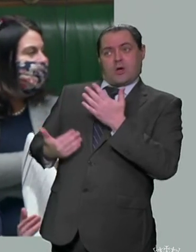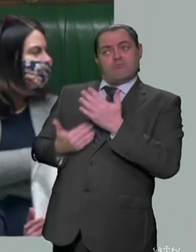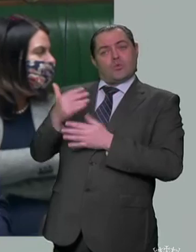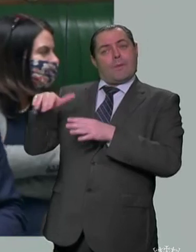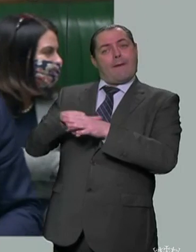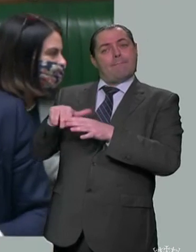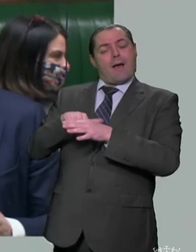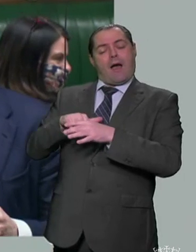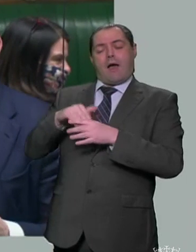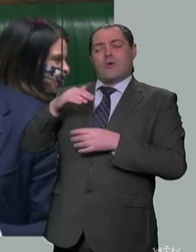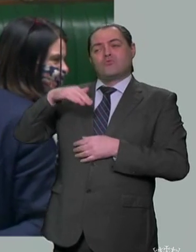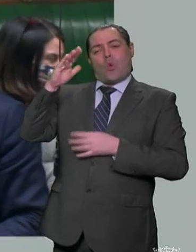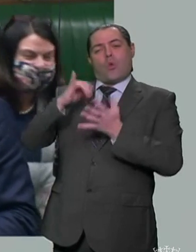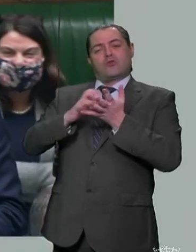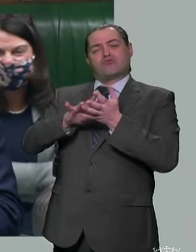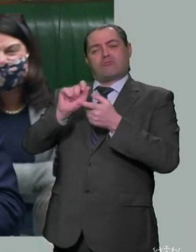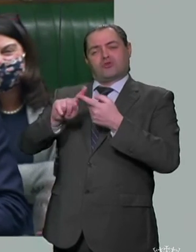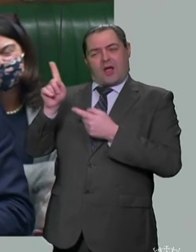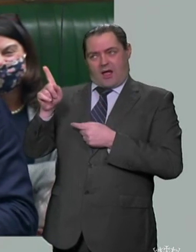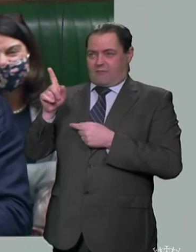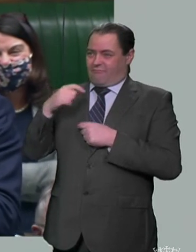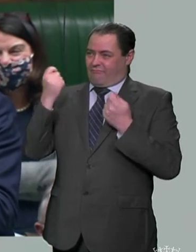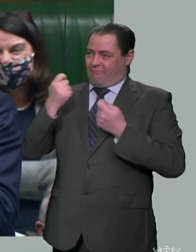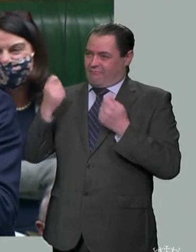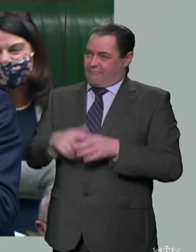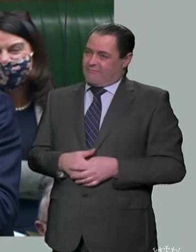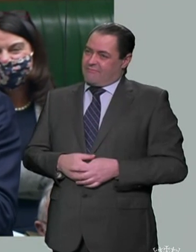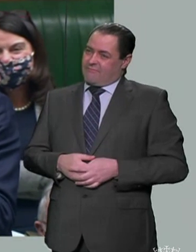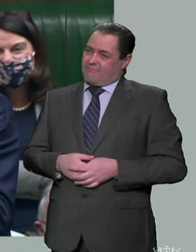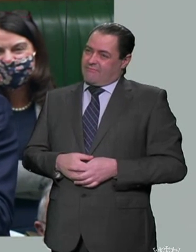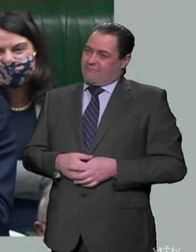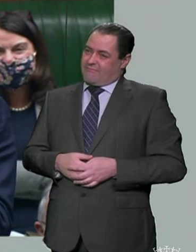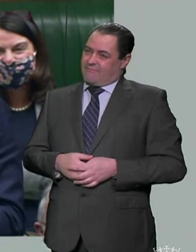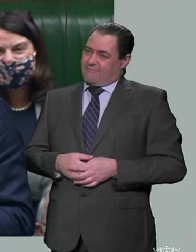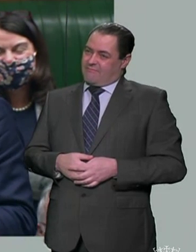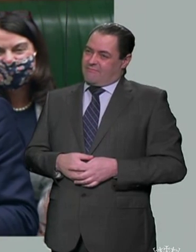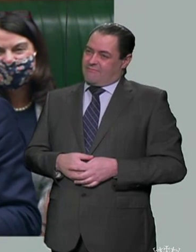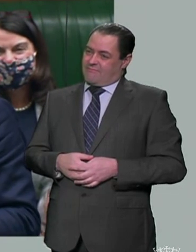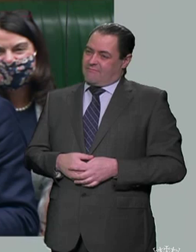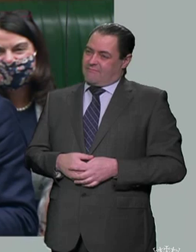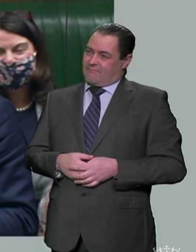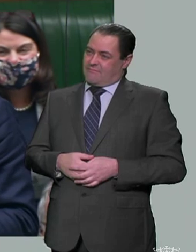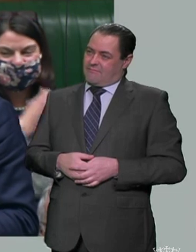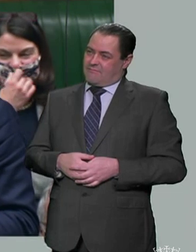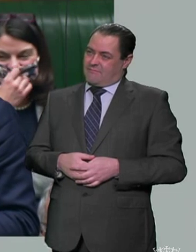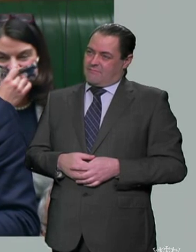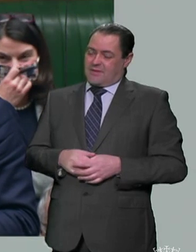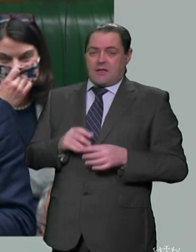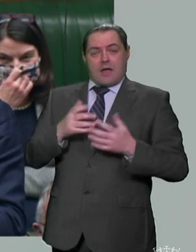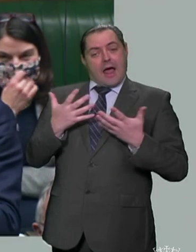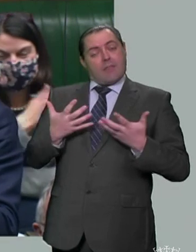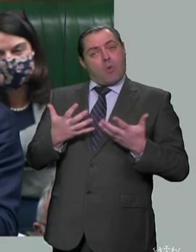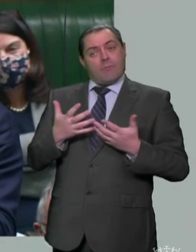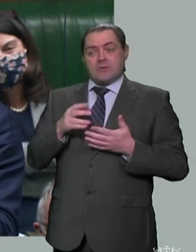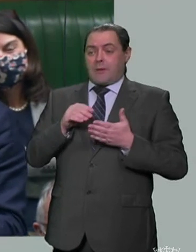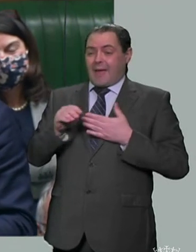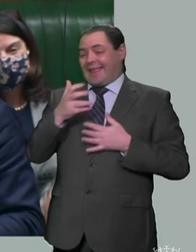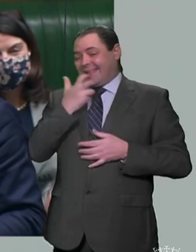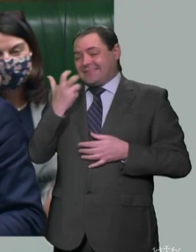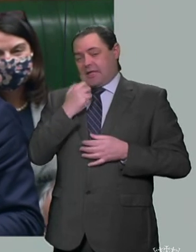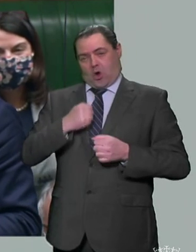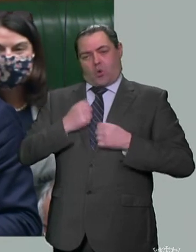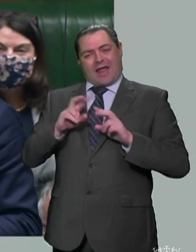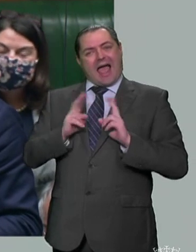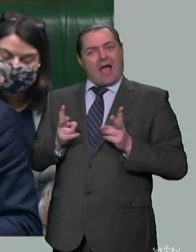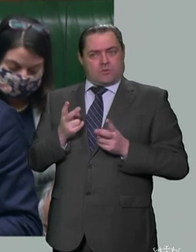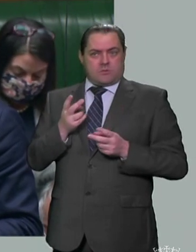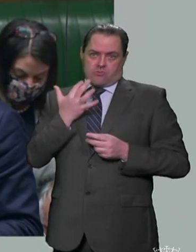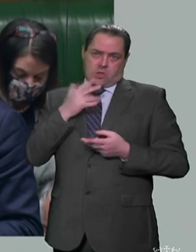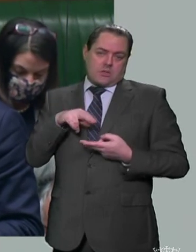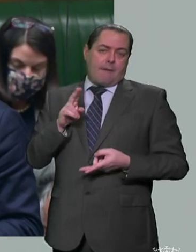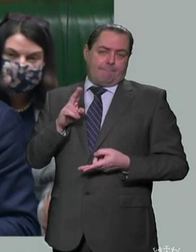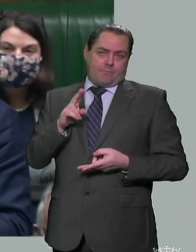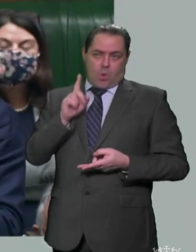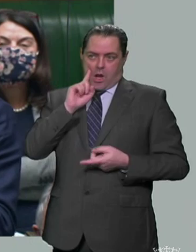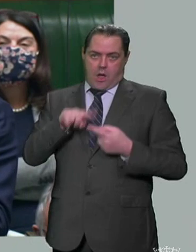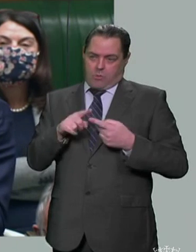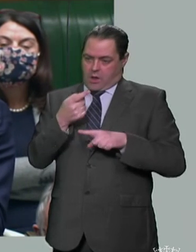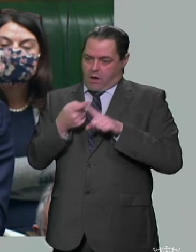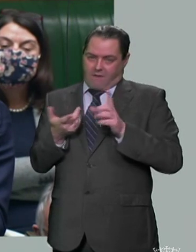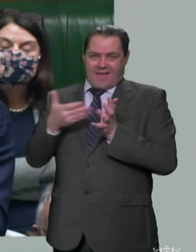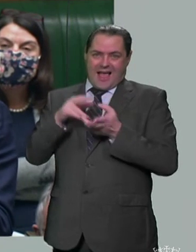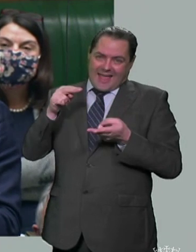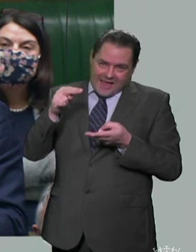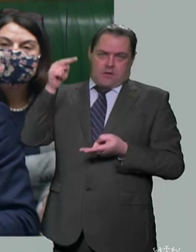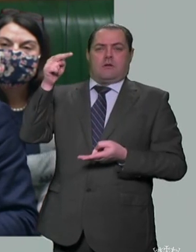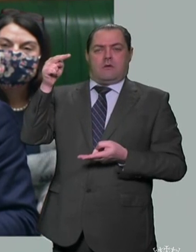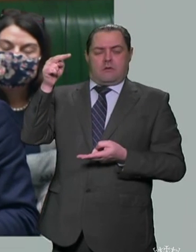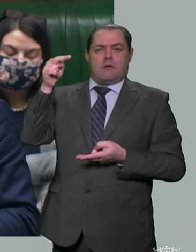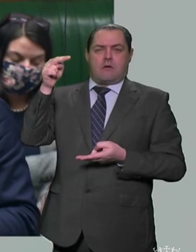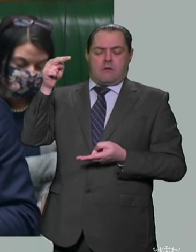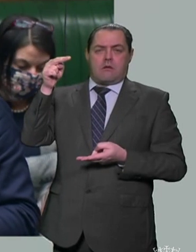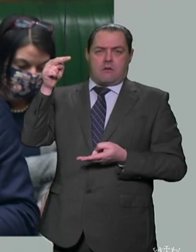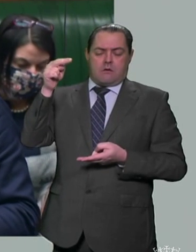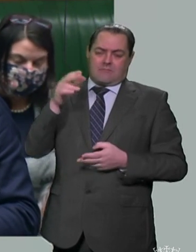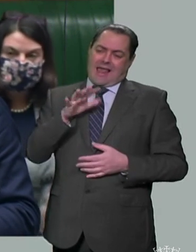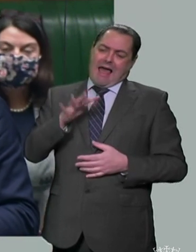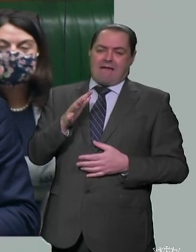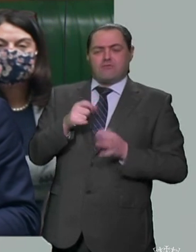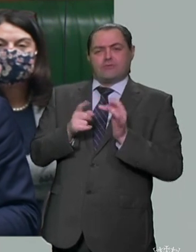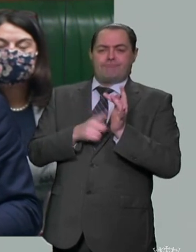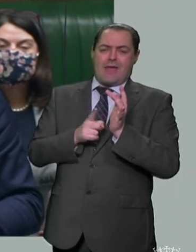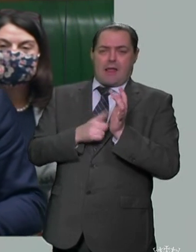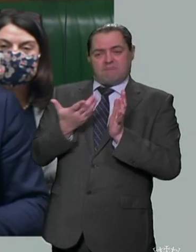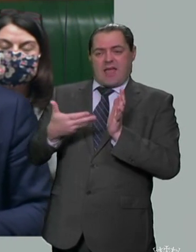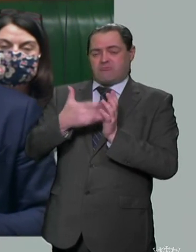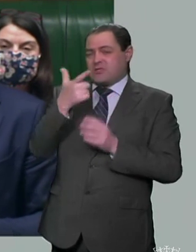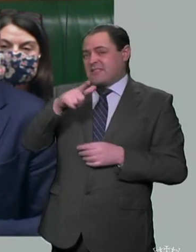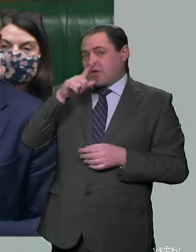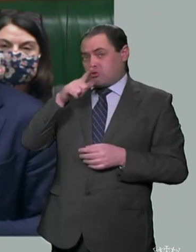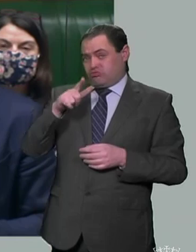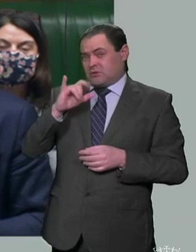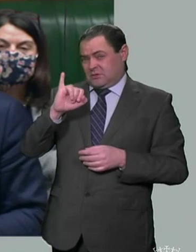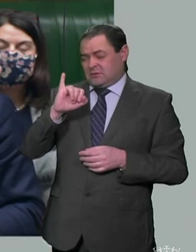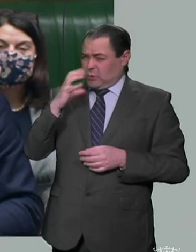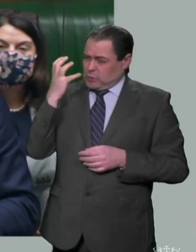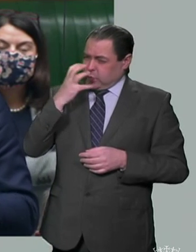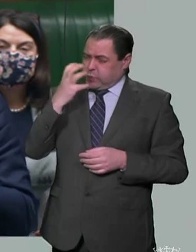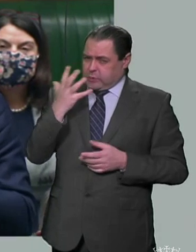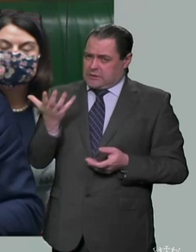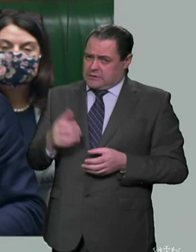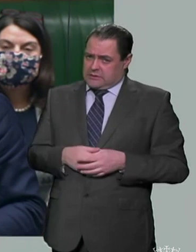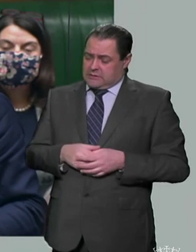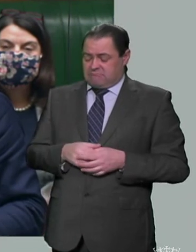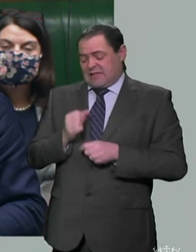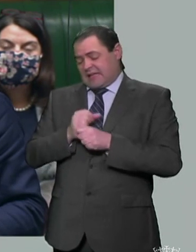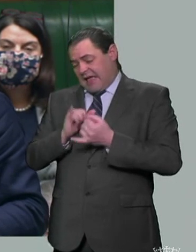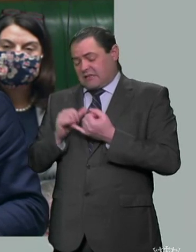People’s already high heating bills are about to jump by more than 50%, with average energy bills rising by nearly £700 a year.